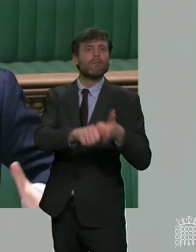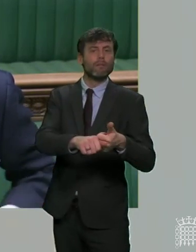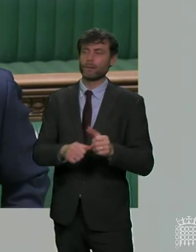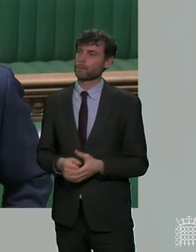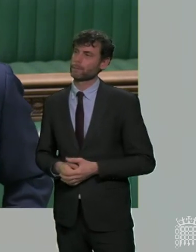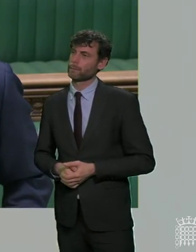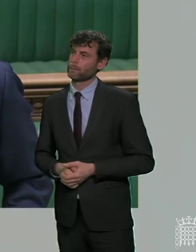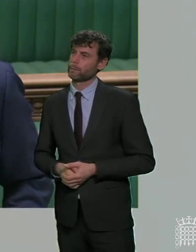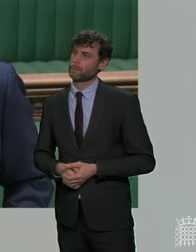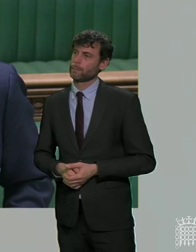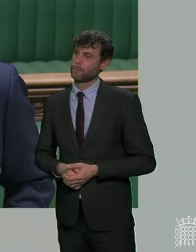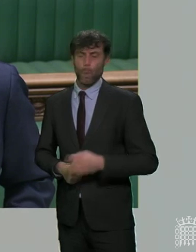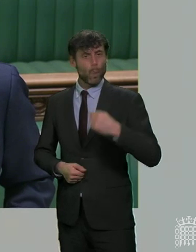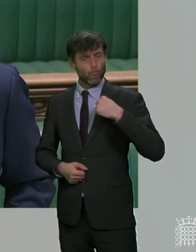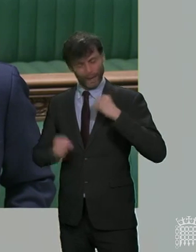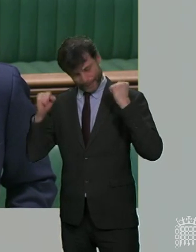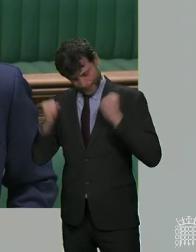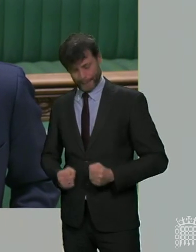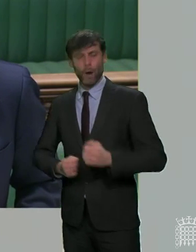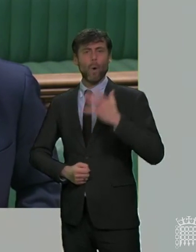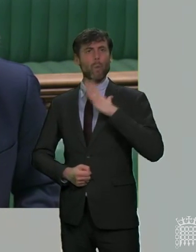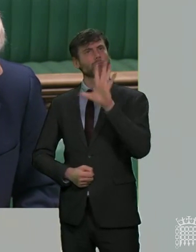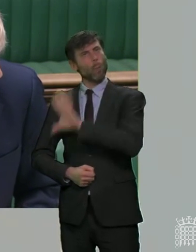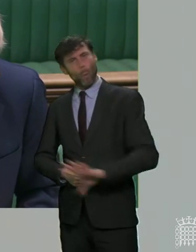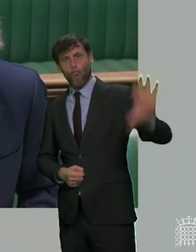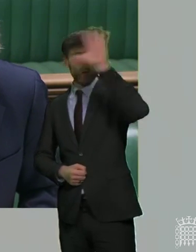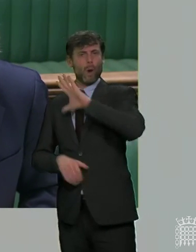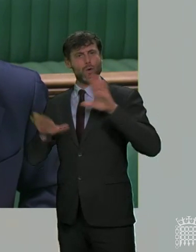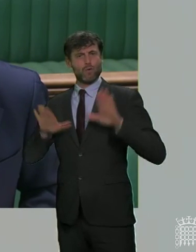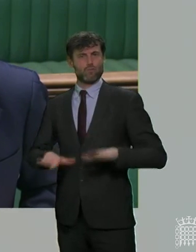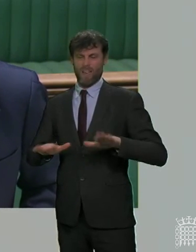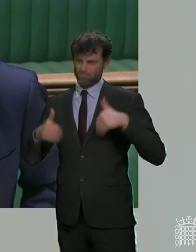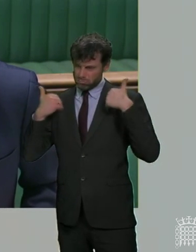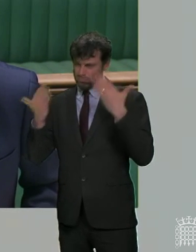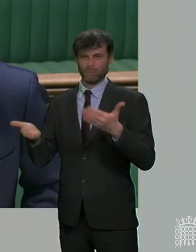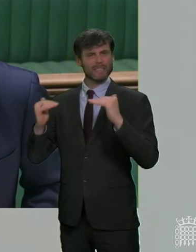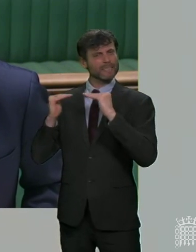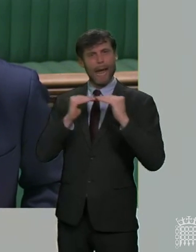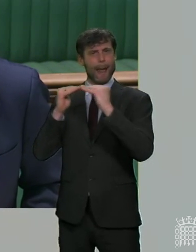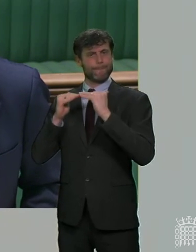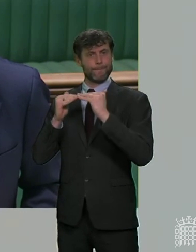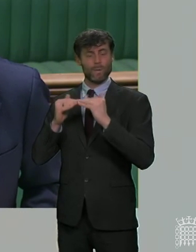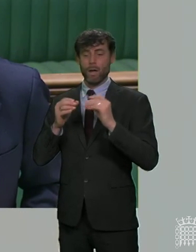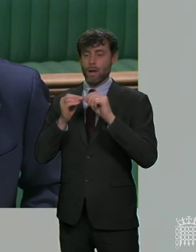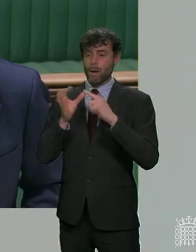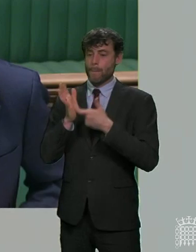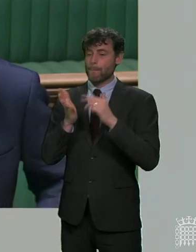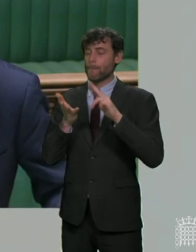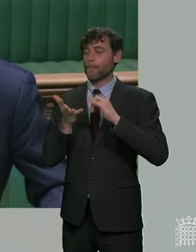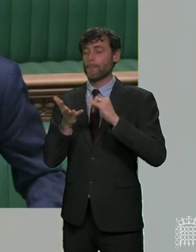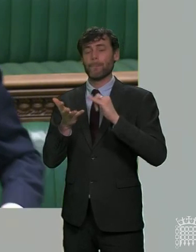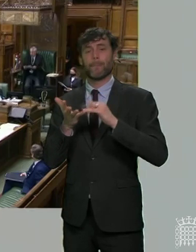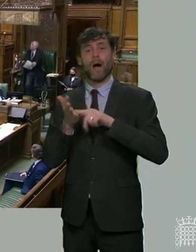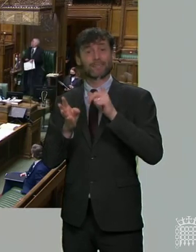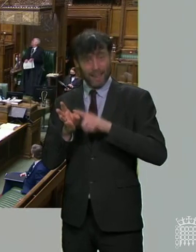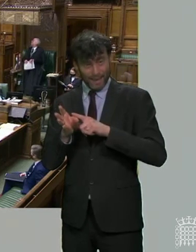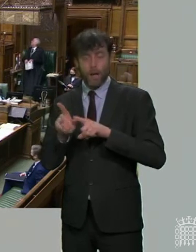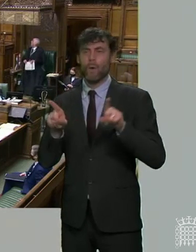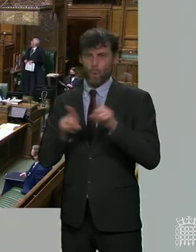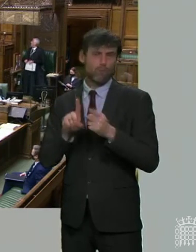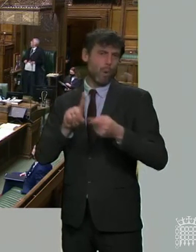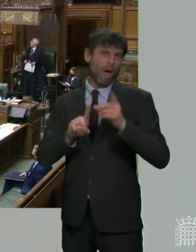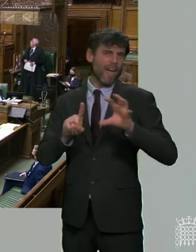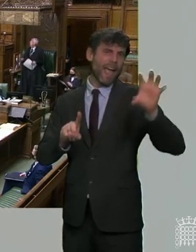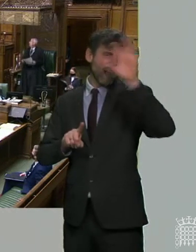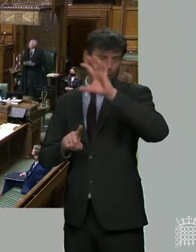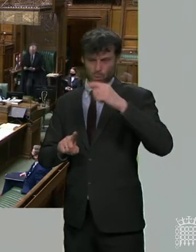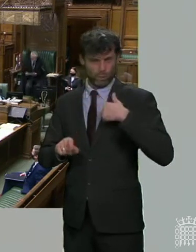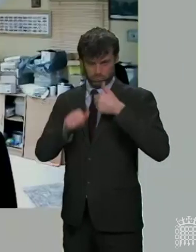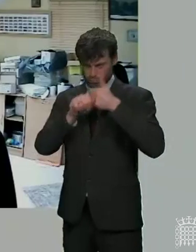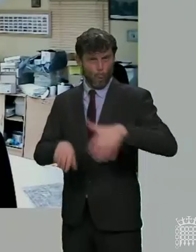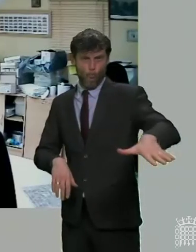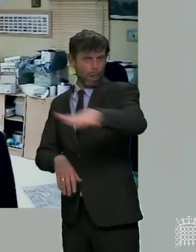We are devoted to levelling up across the entire country, and that goes for Barnsley as well as everywhere else.